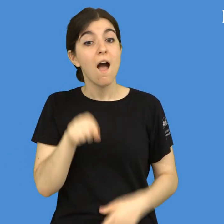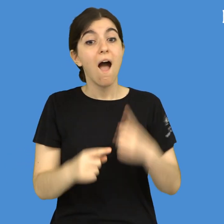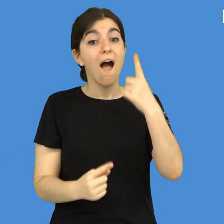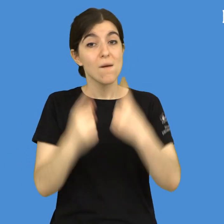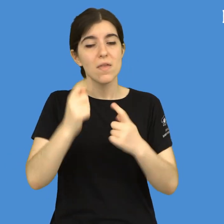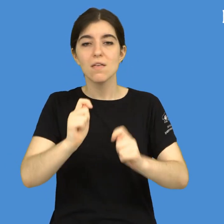alguno